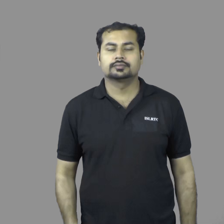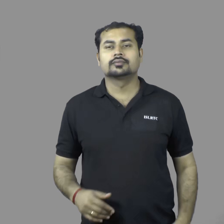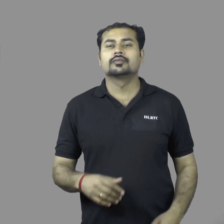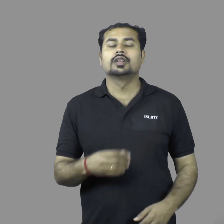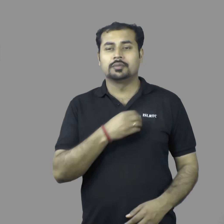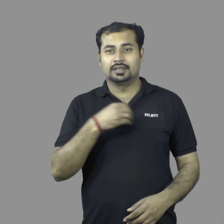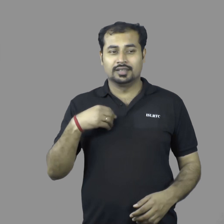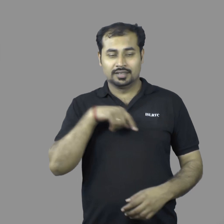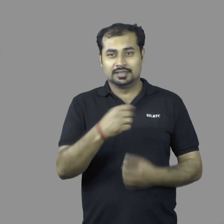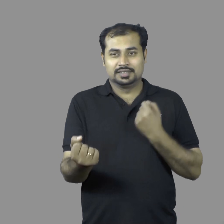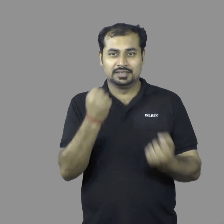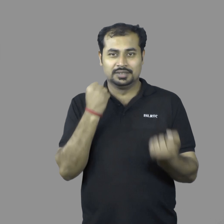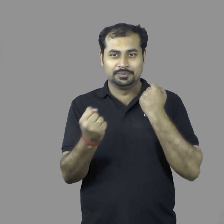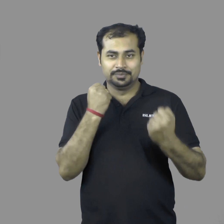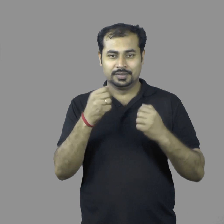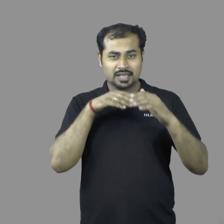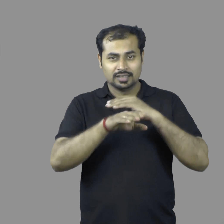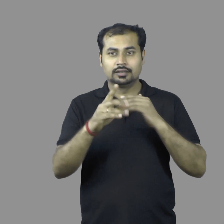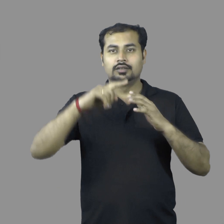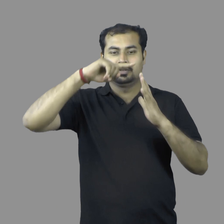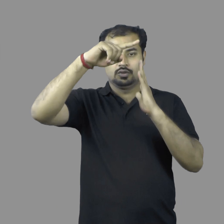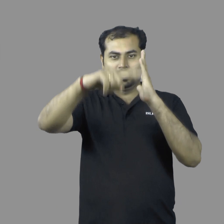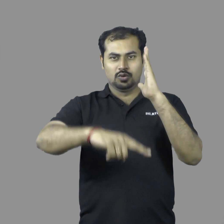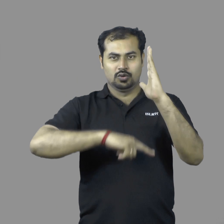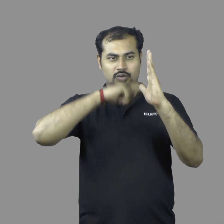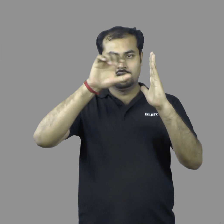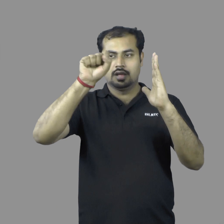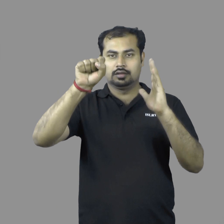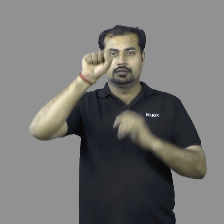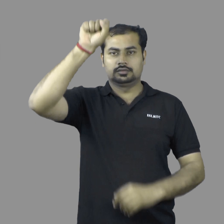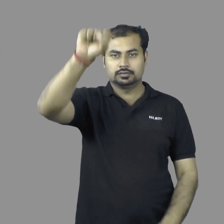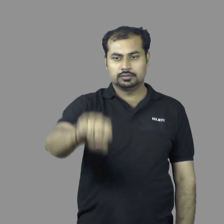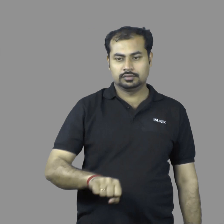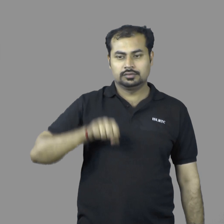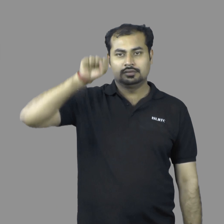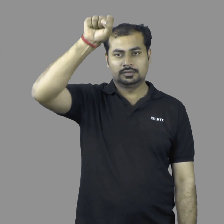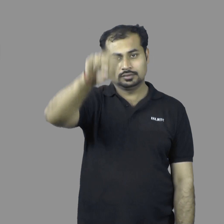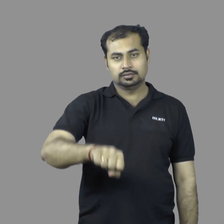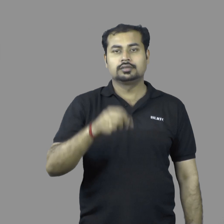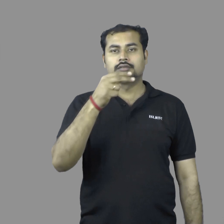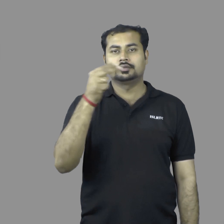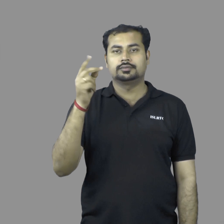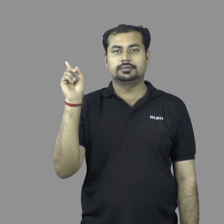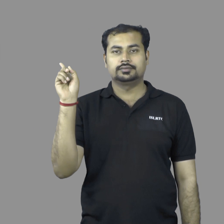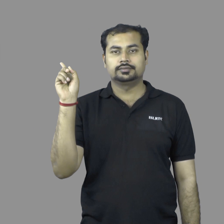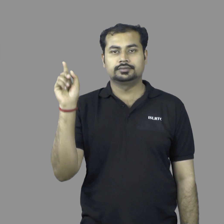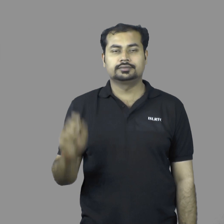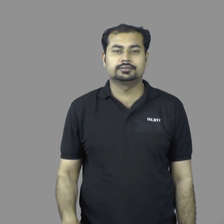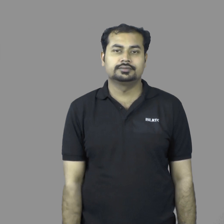Shoulder Wheel